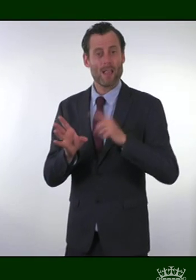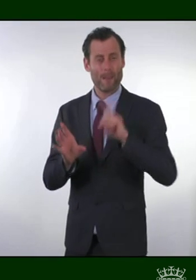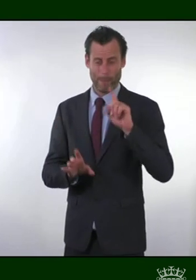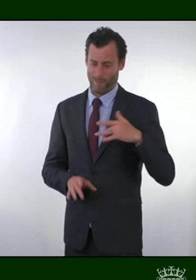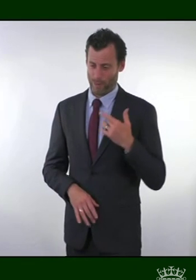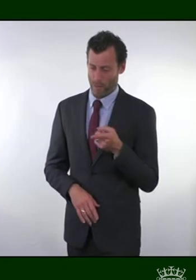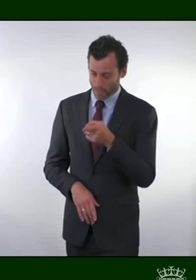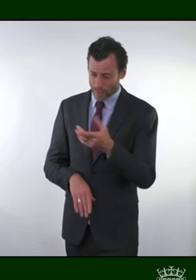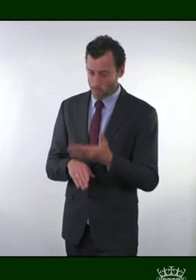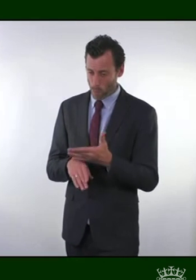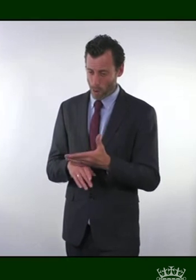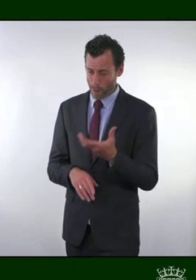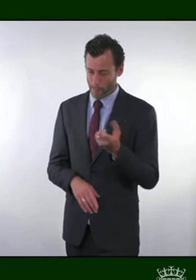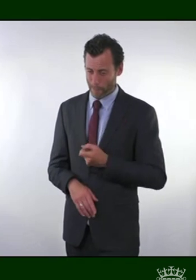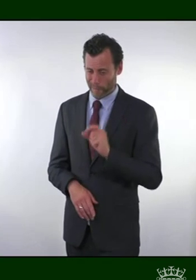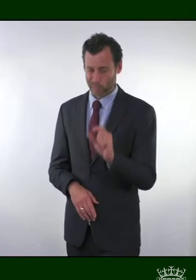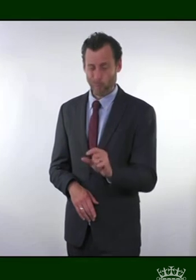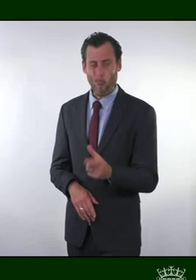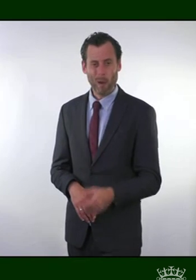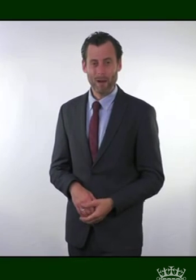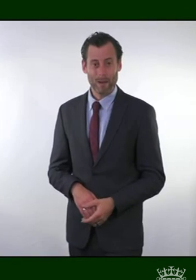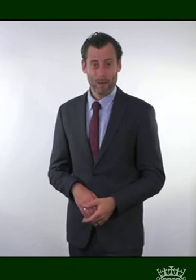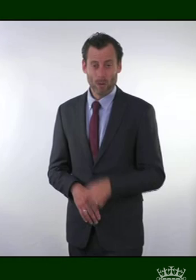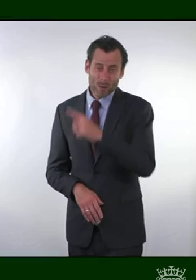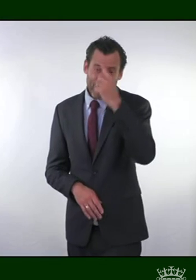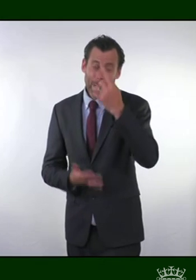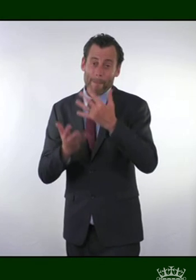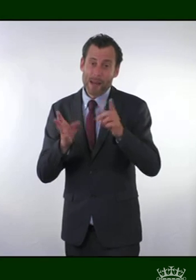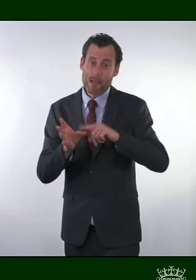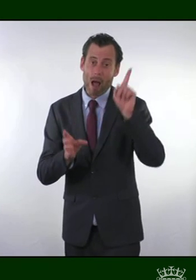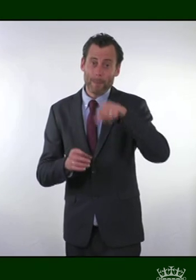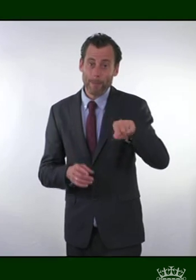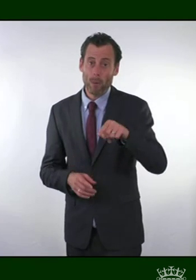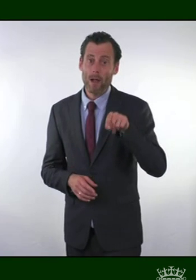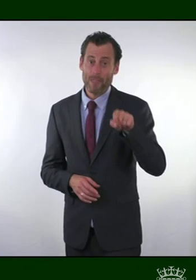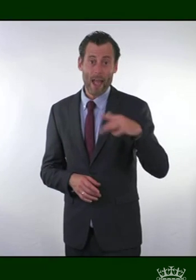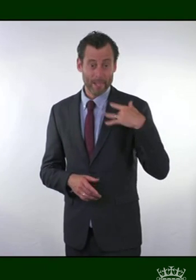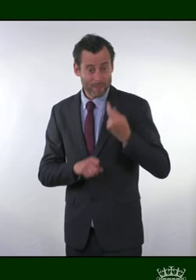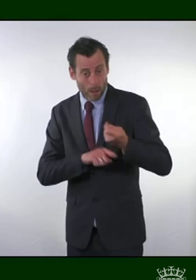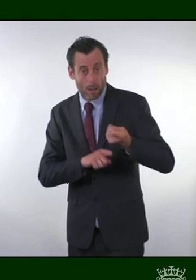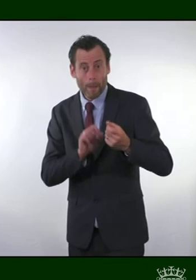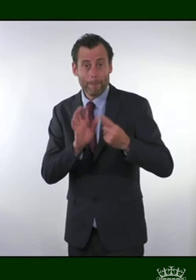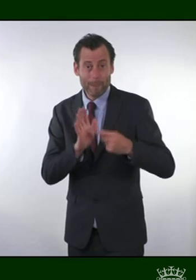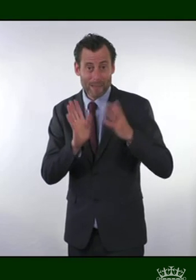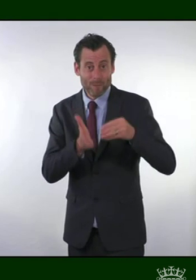Those aged between 16 and 24 have bills to pay too, and they deserve fair pay for their work.